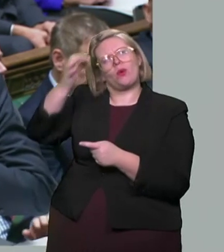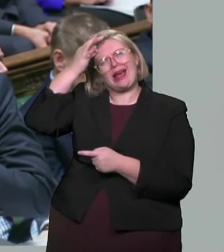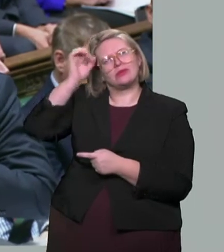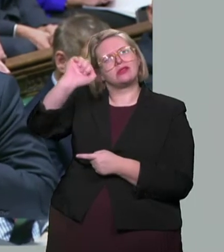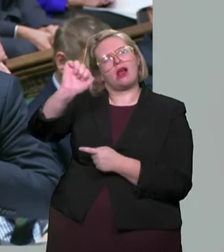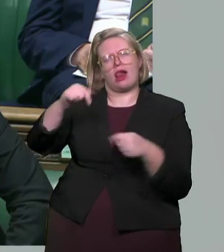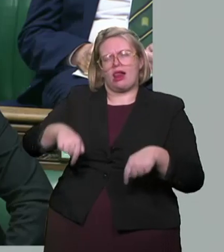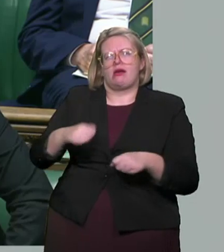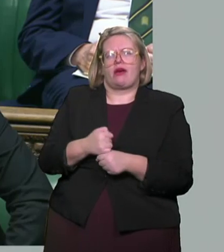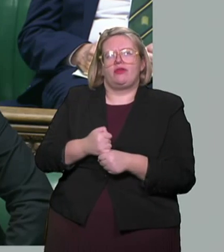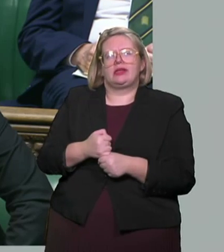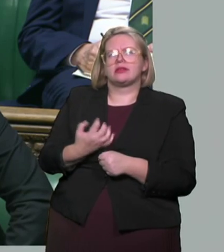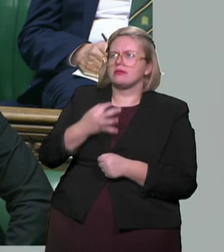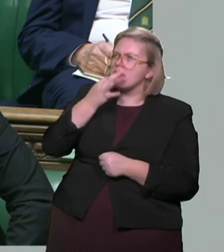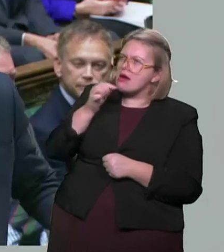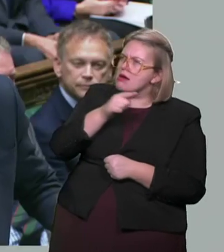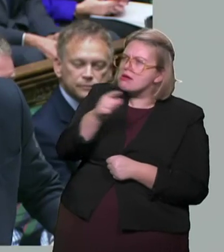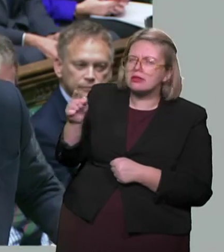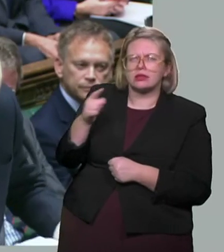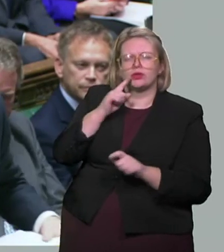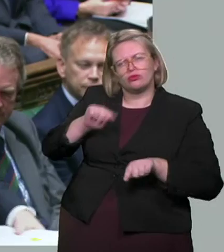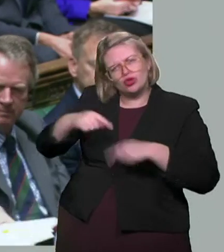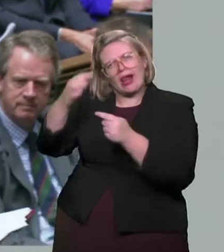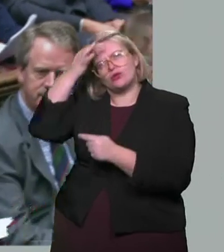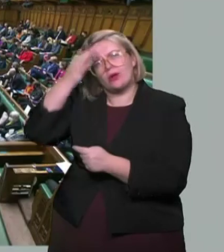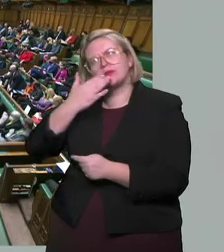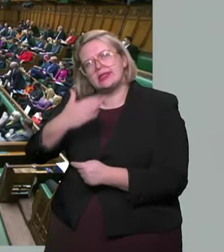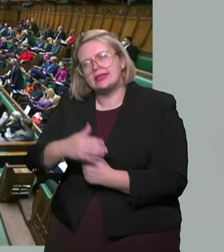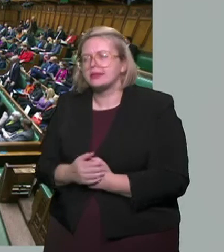I encourage him and his constituents to make their views known.